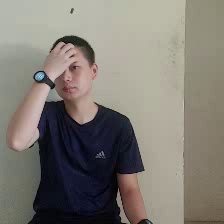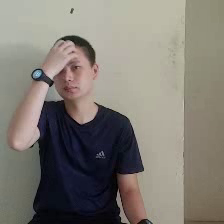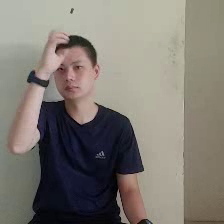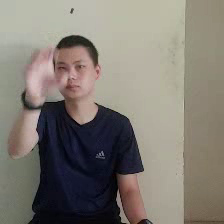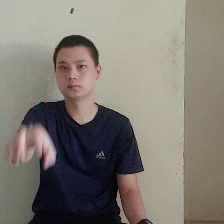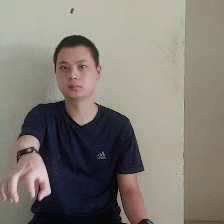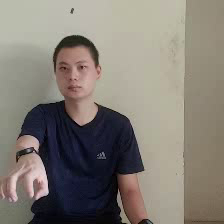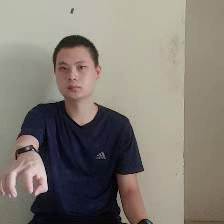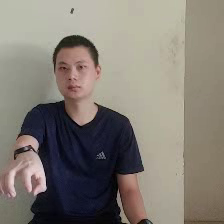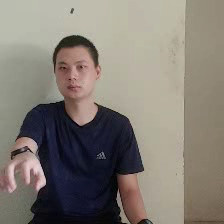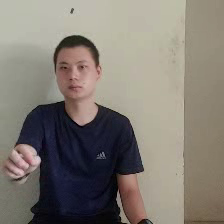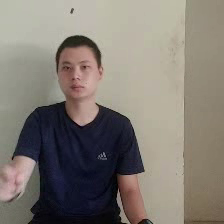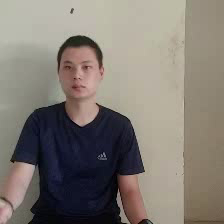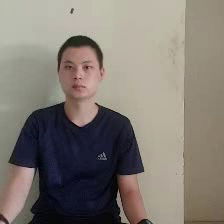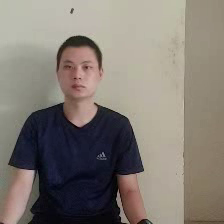Áp dụng